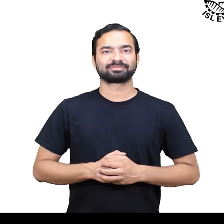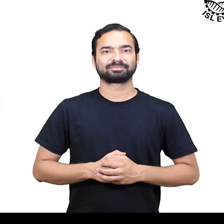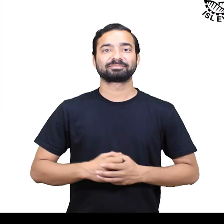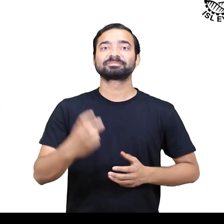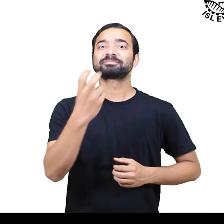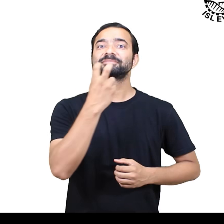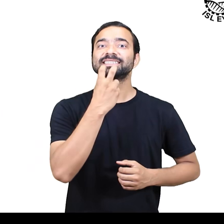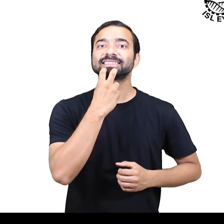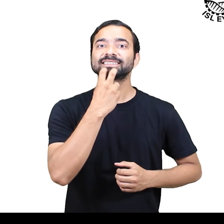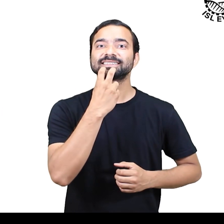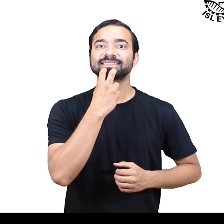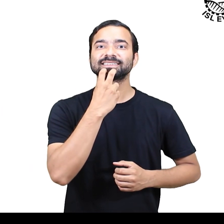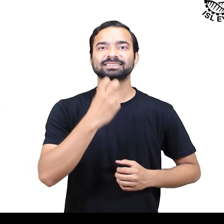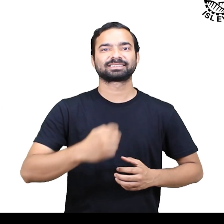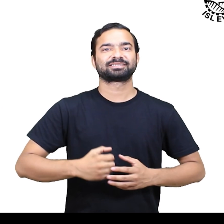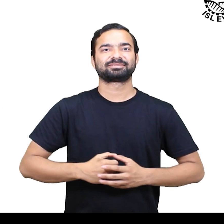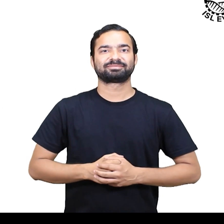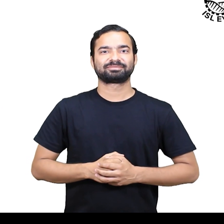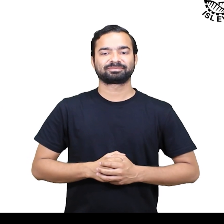Battery